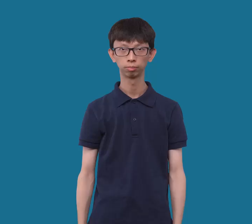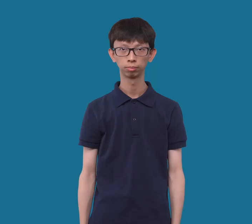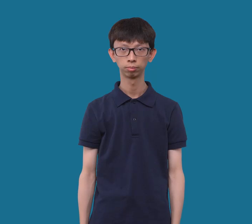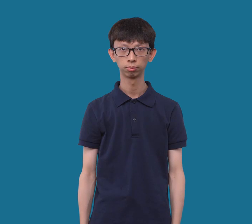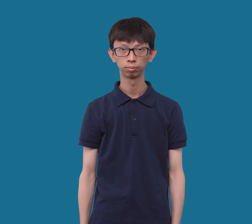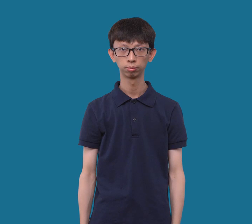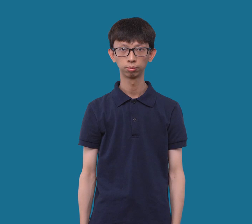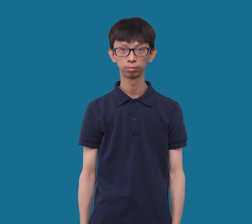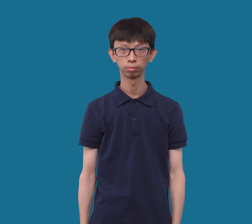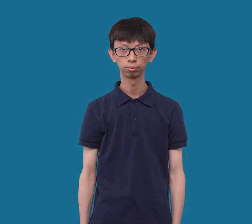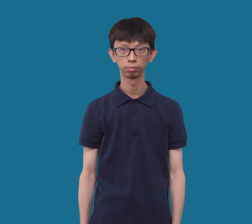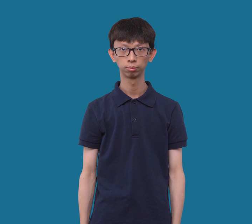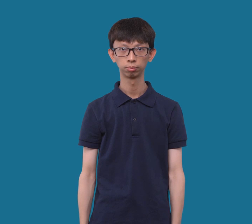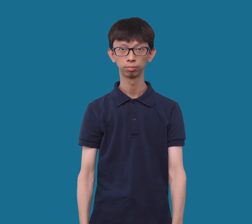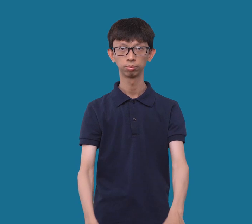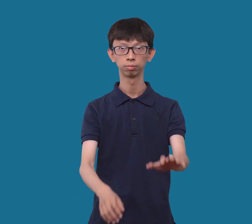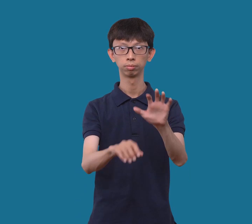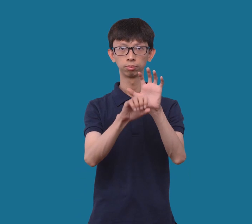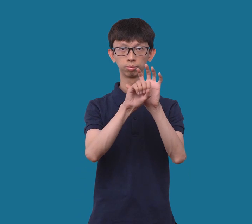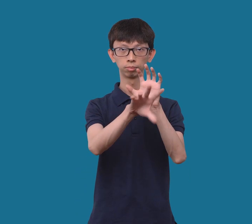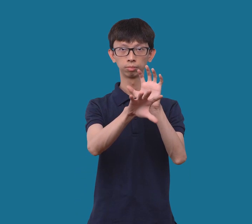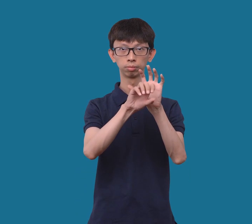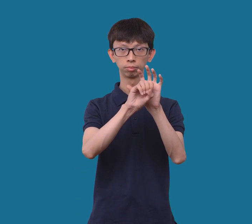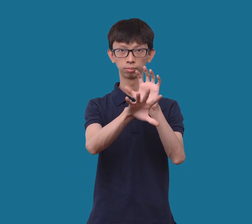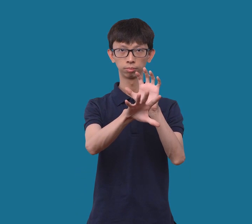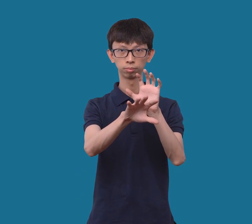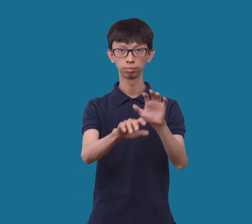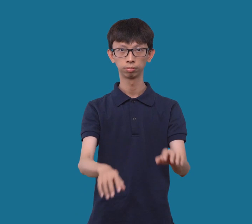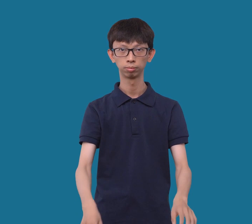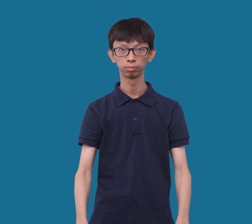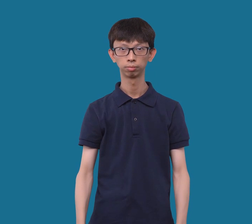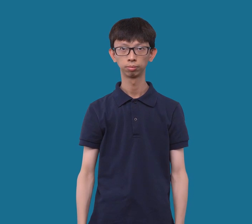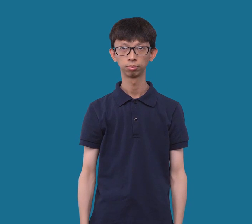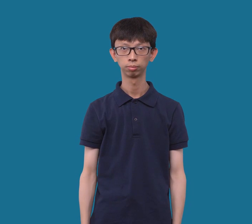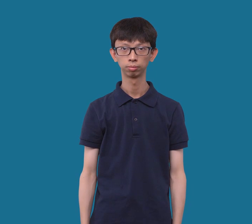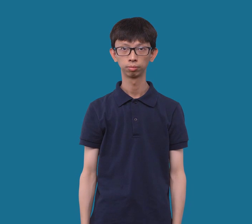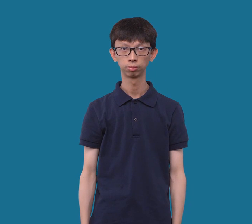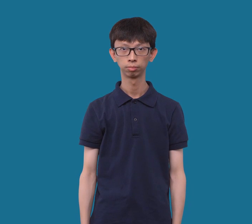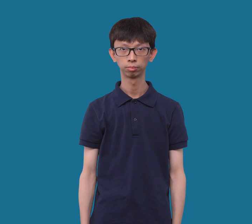biển hiệu